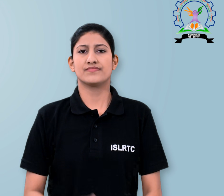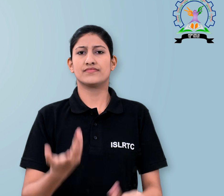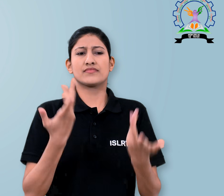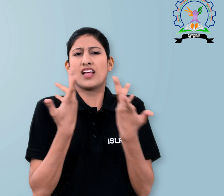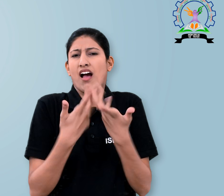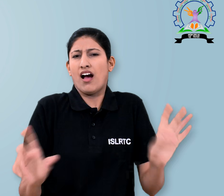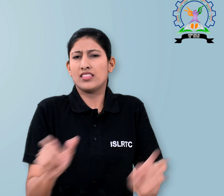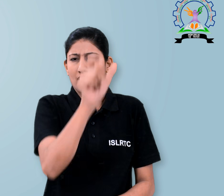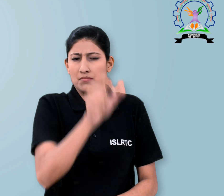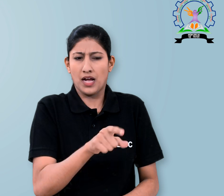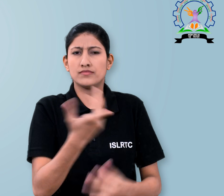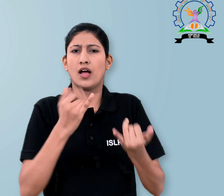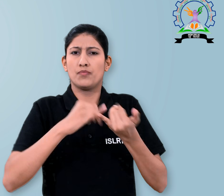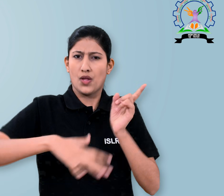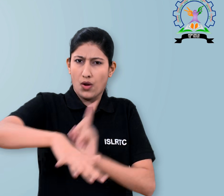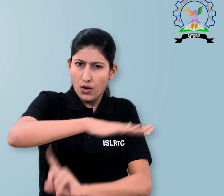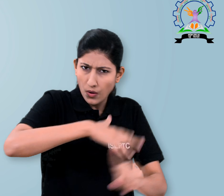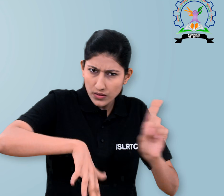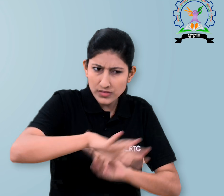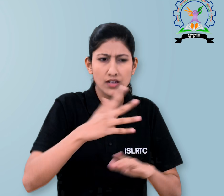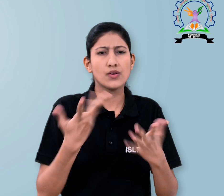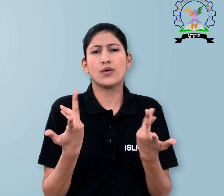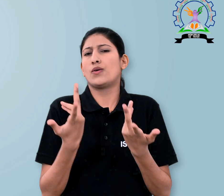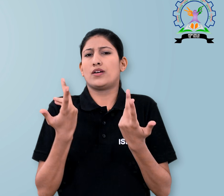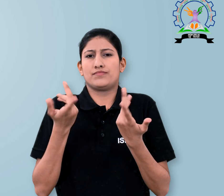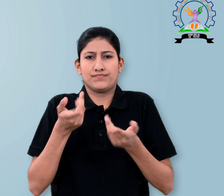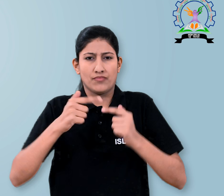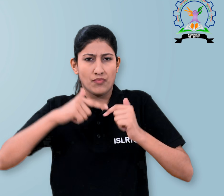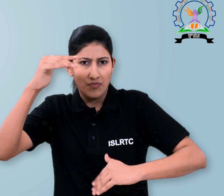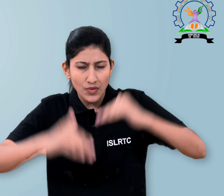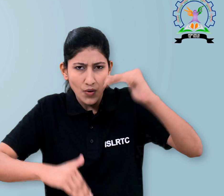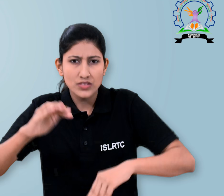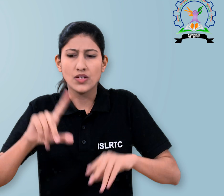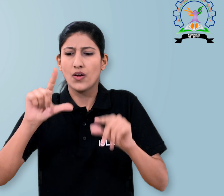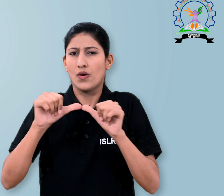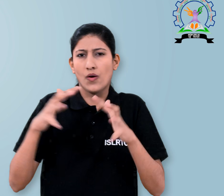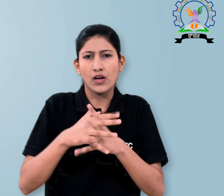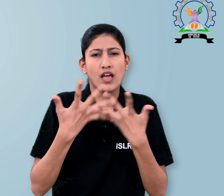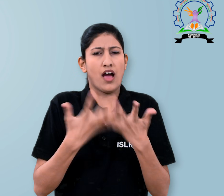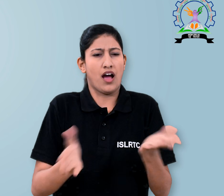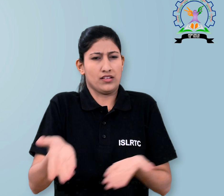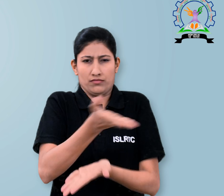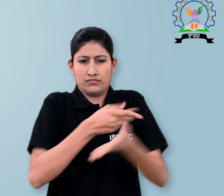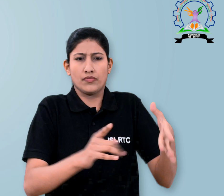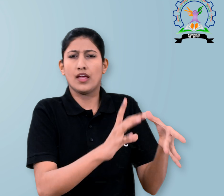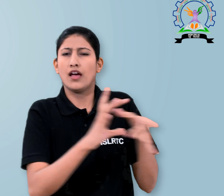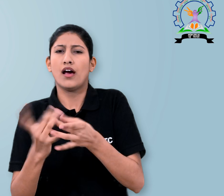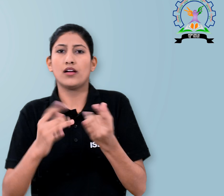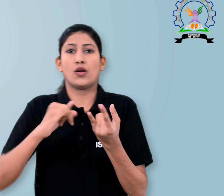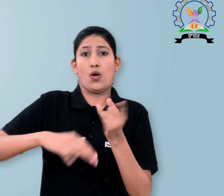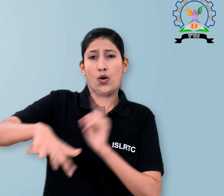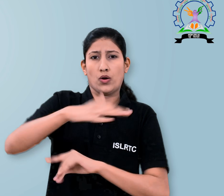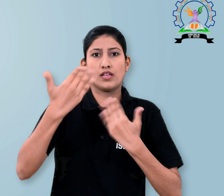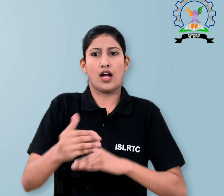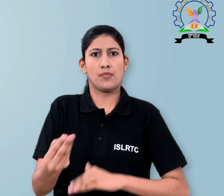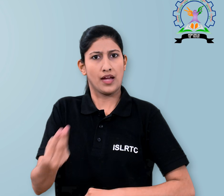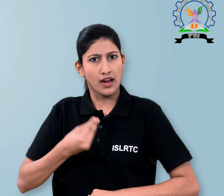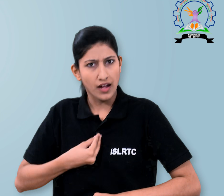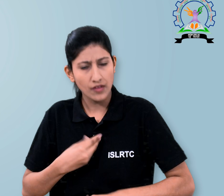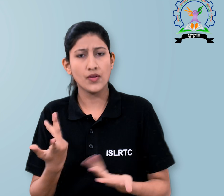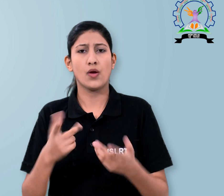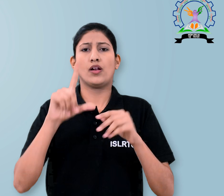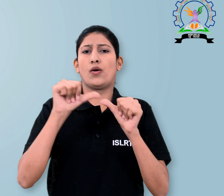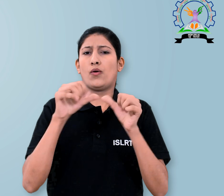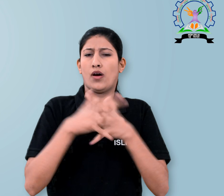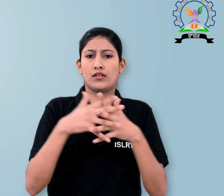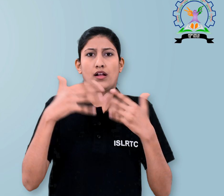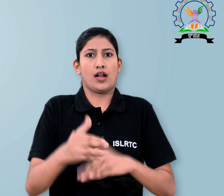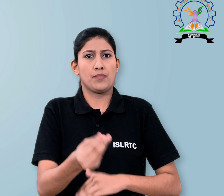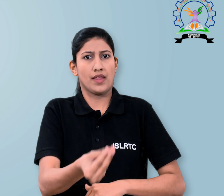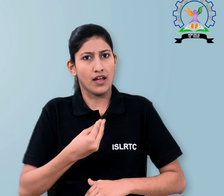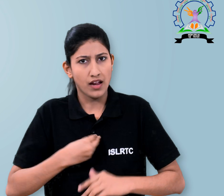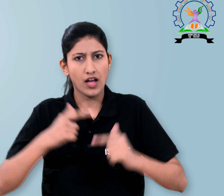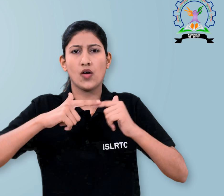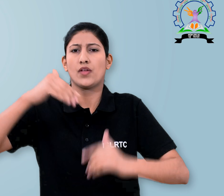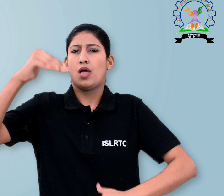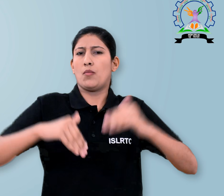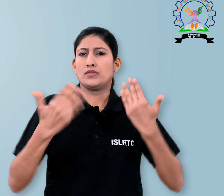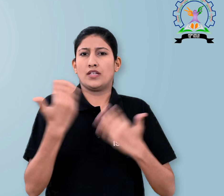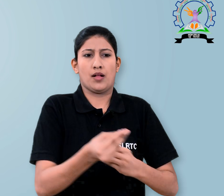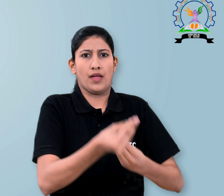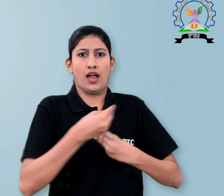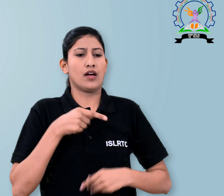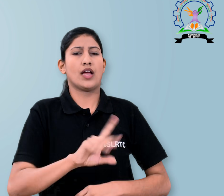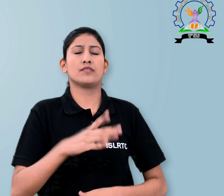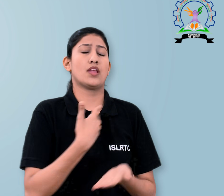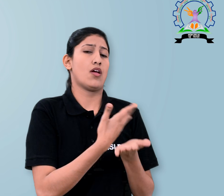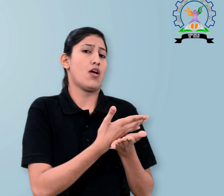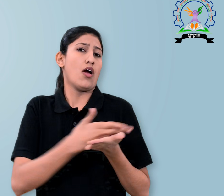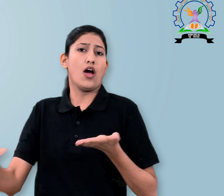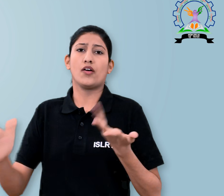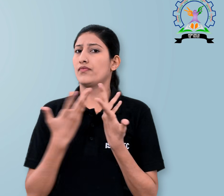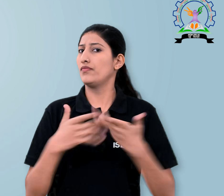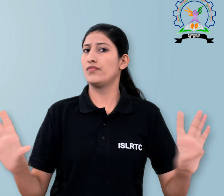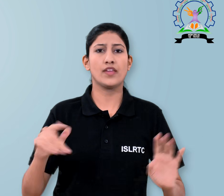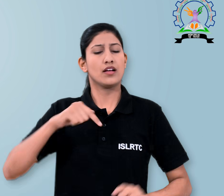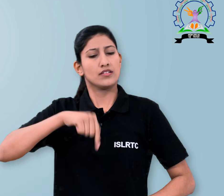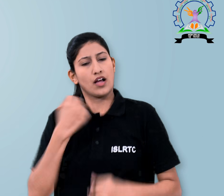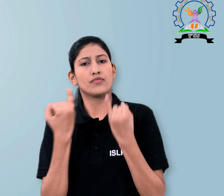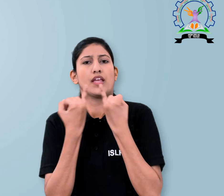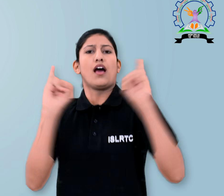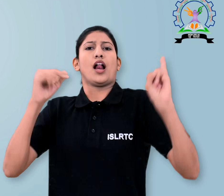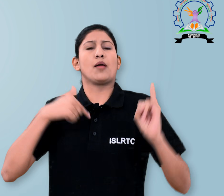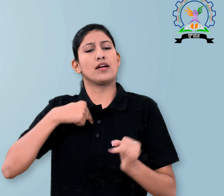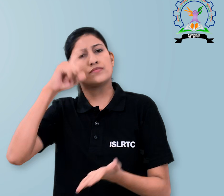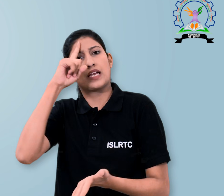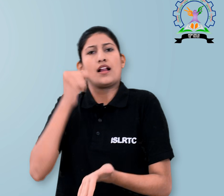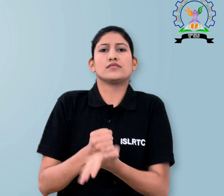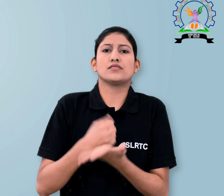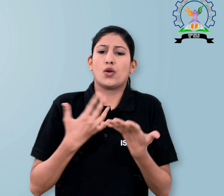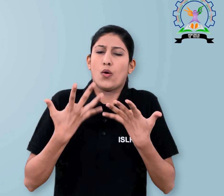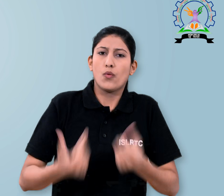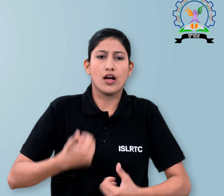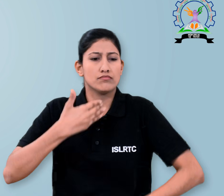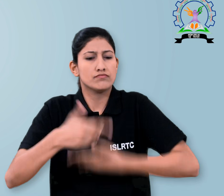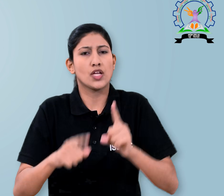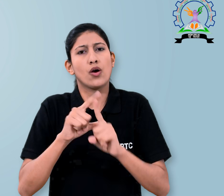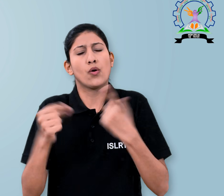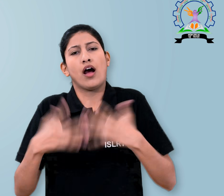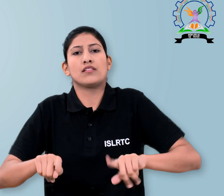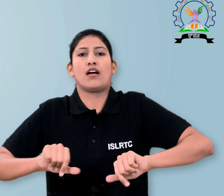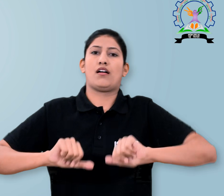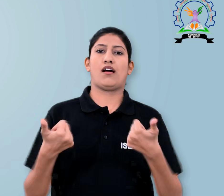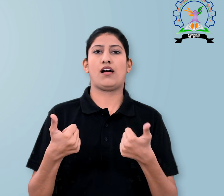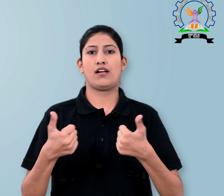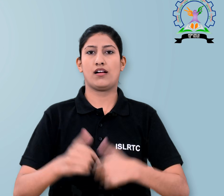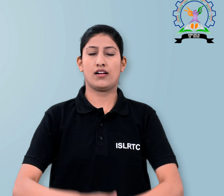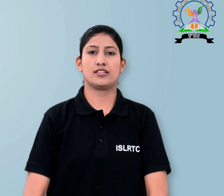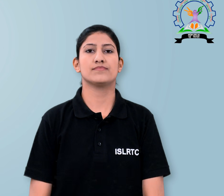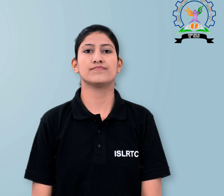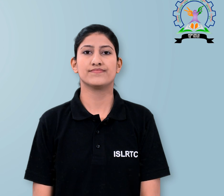The fact or process of being set free from legal, social, or political restrictions.